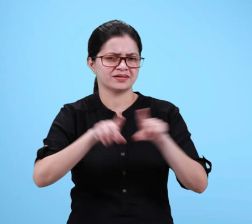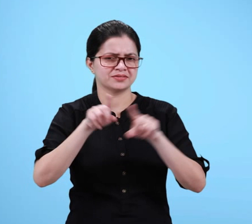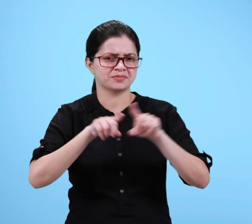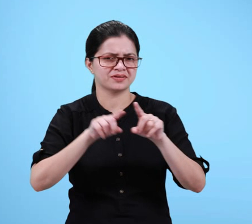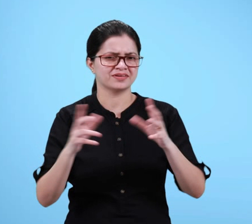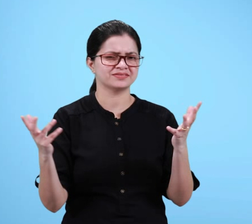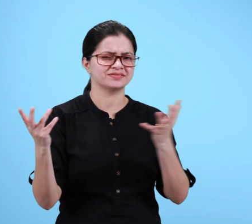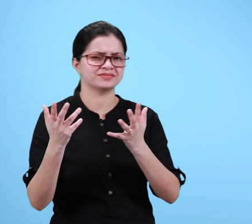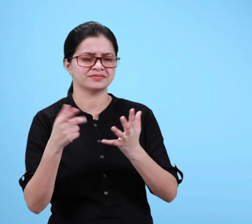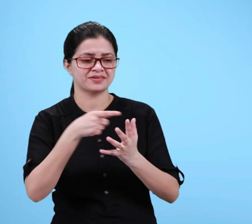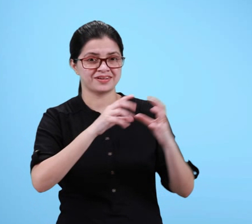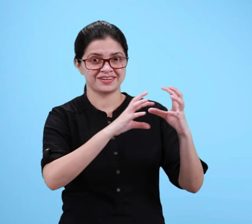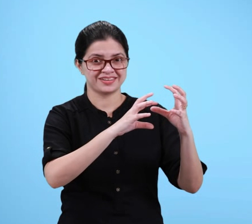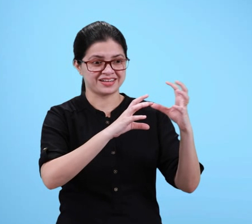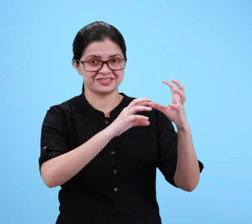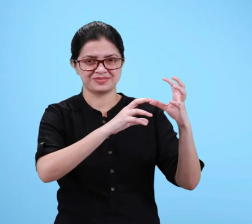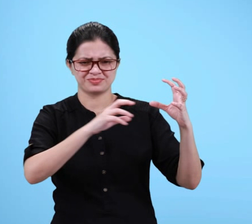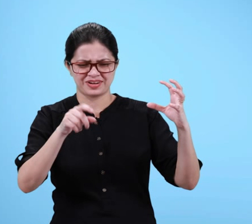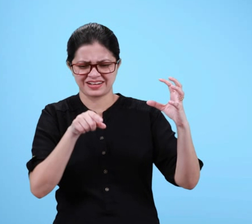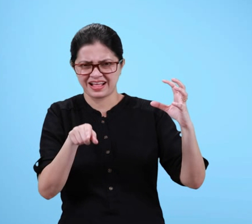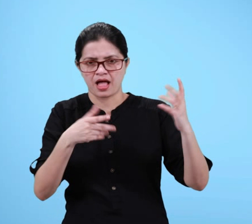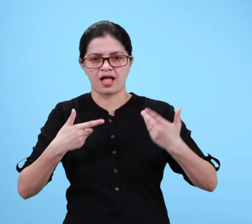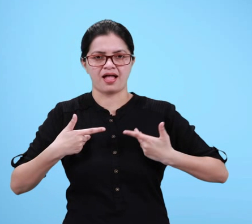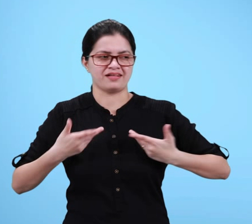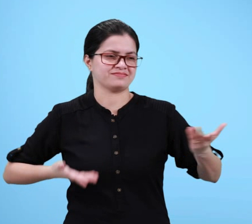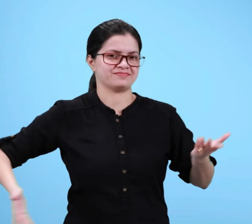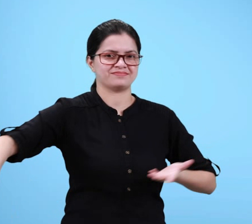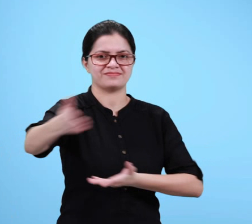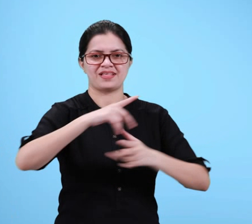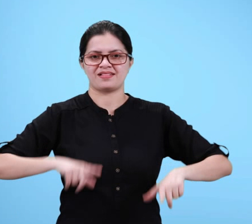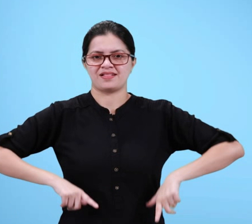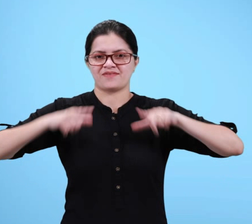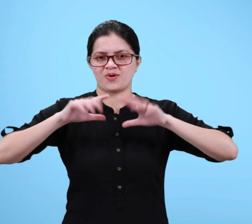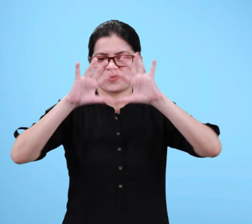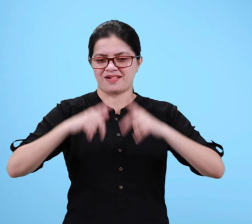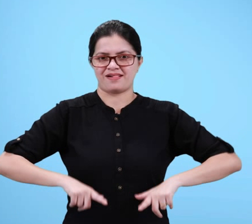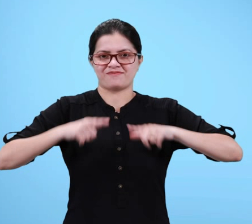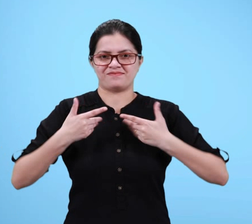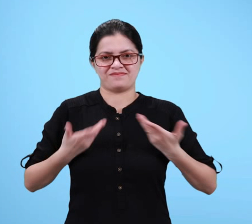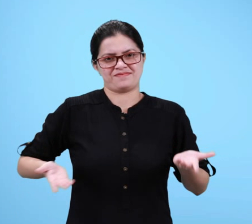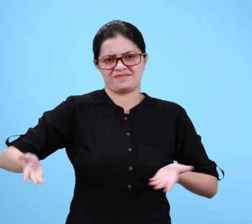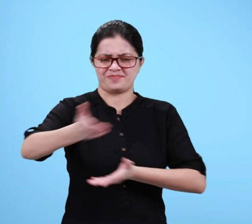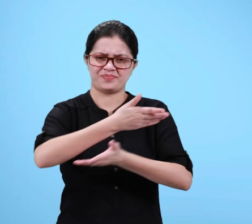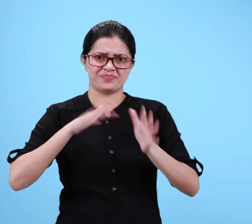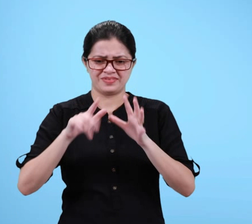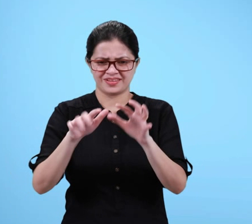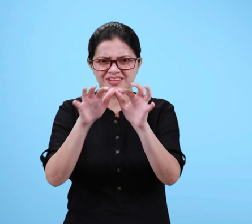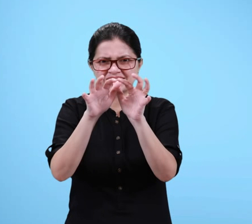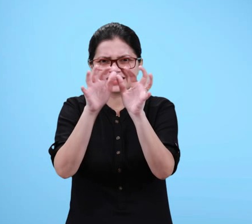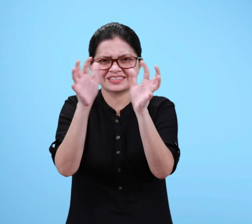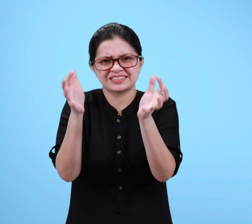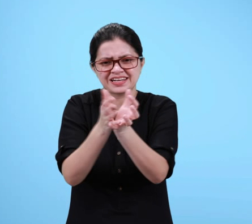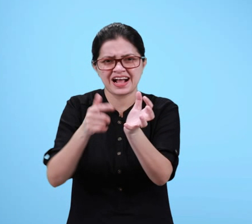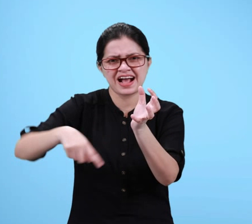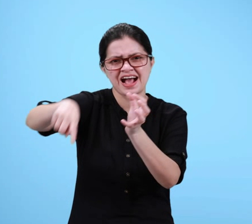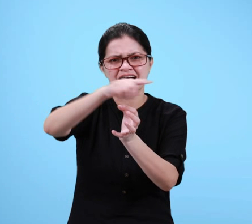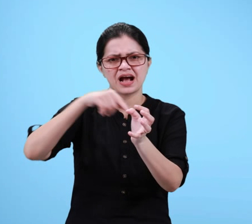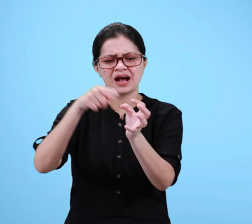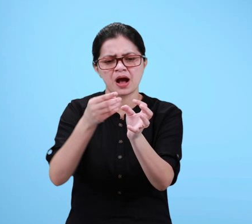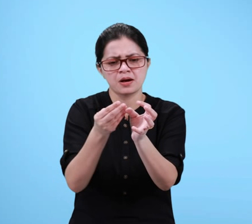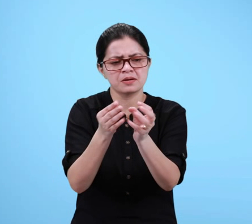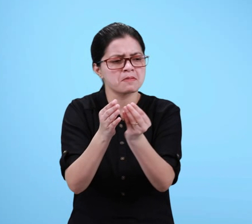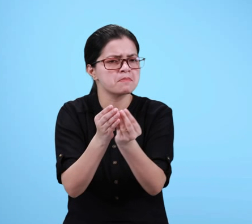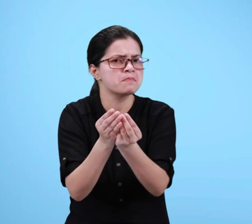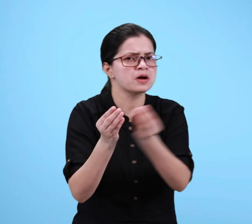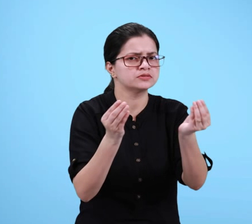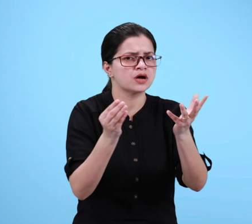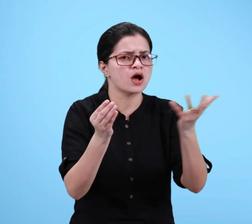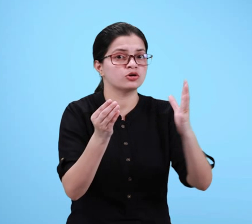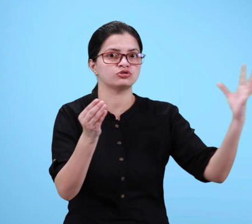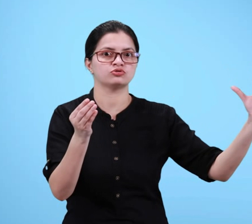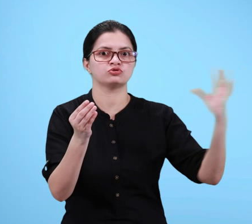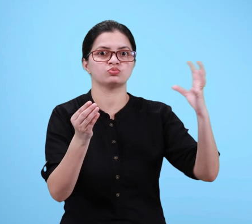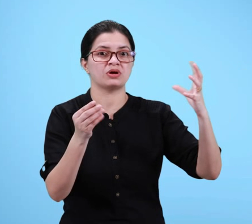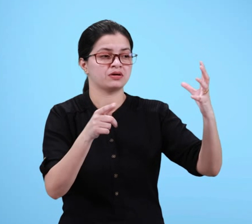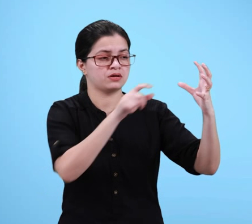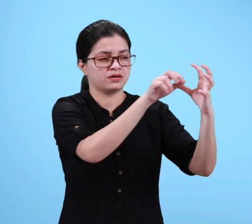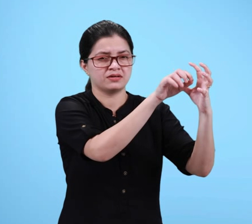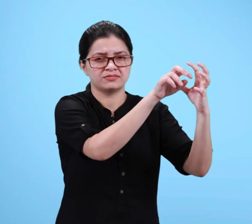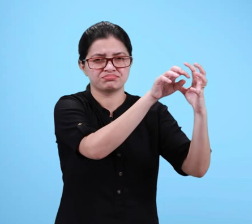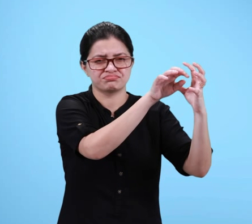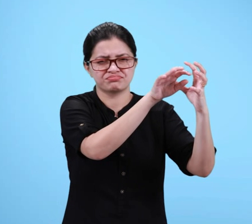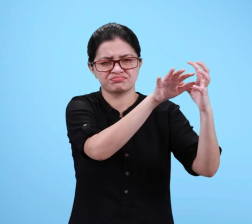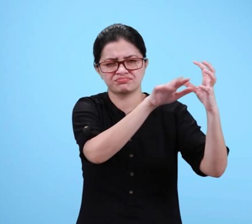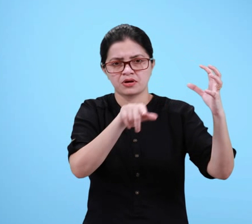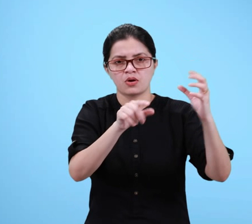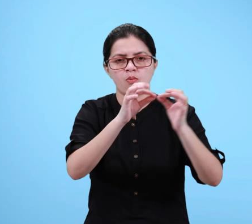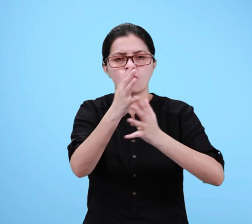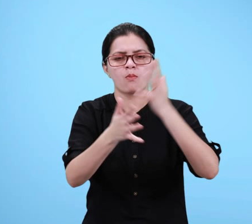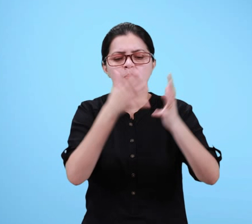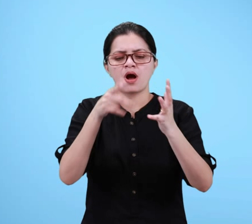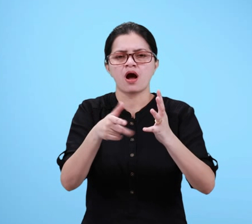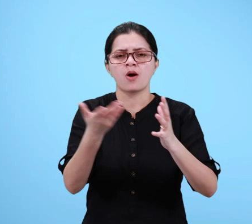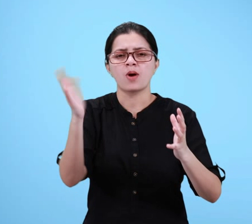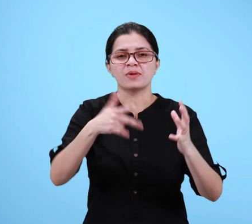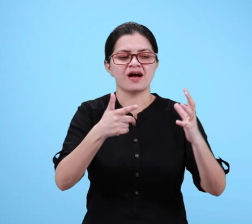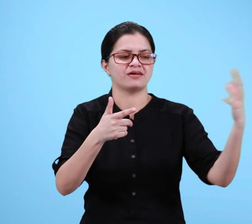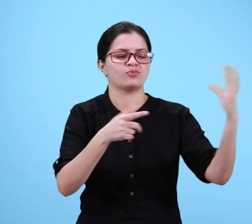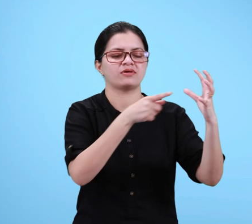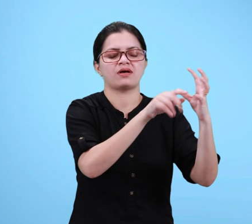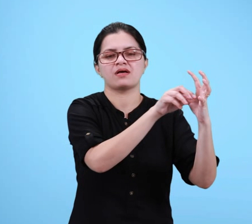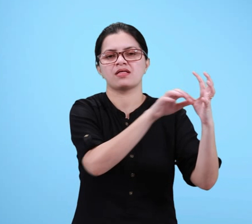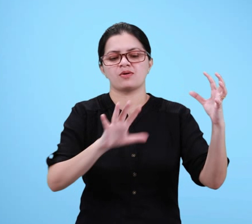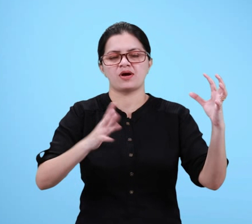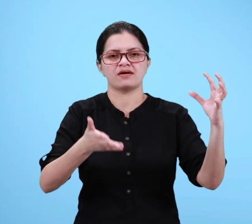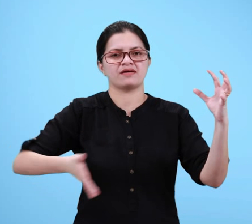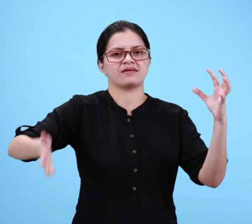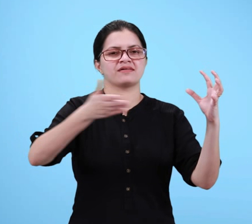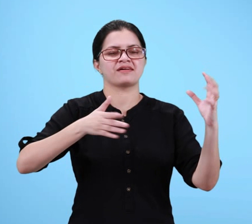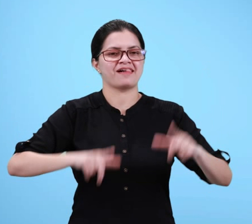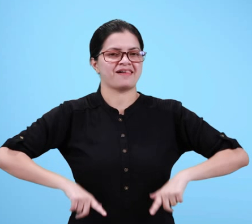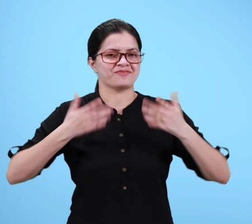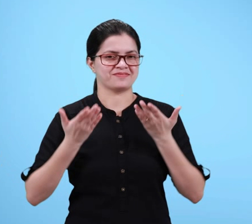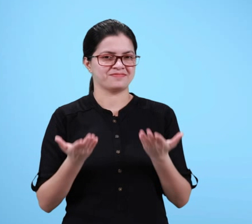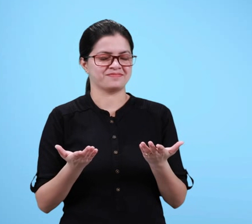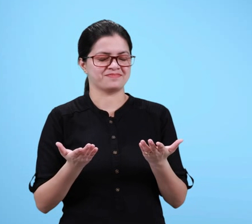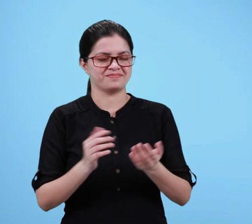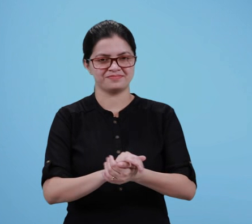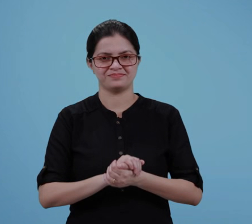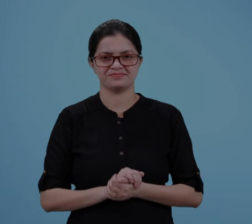the earth on which we live is a planet. It orbits the sun and earth gets all its heat and light from the sun.